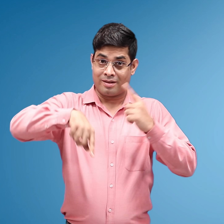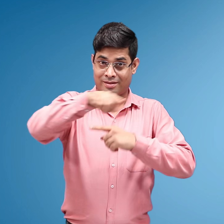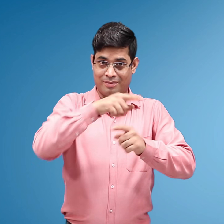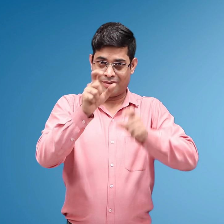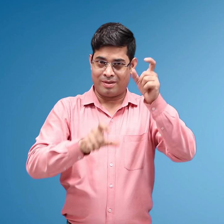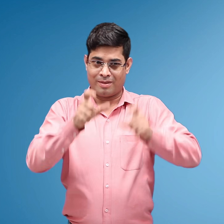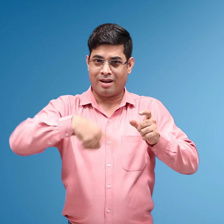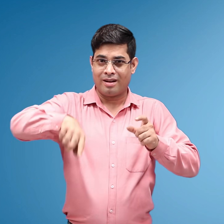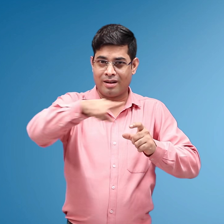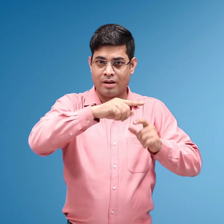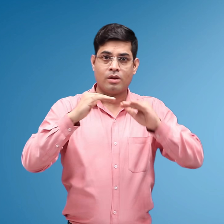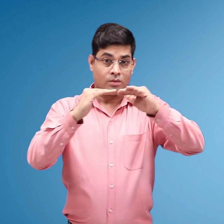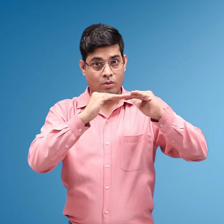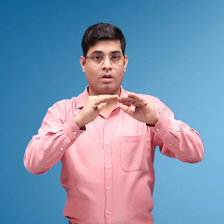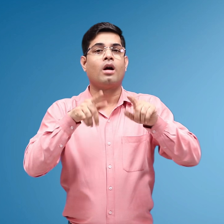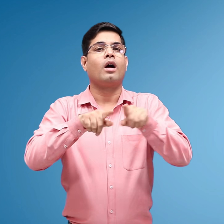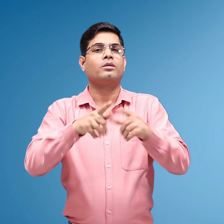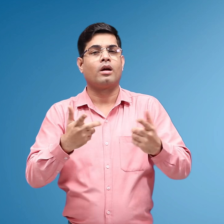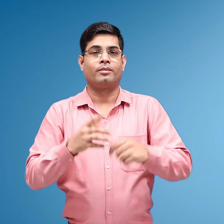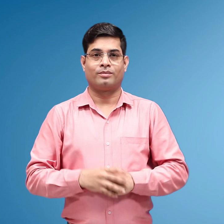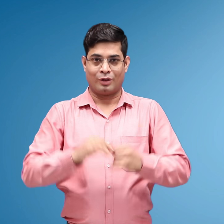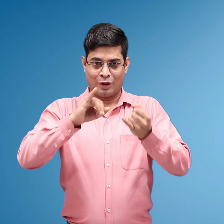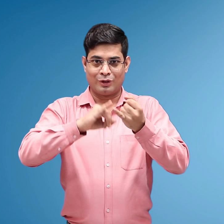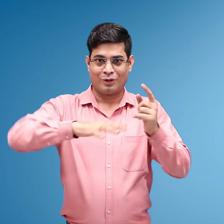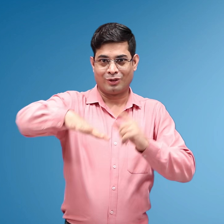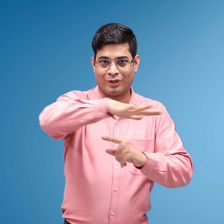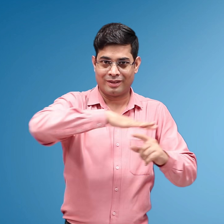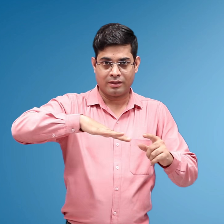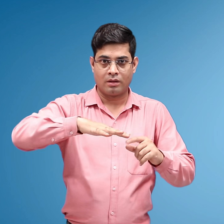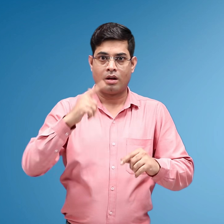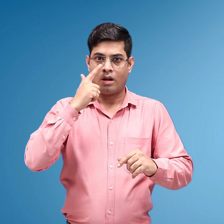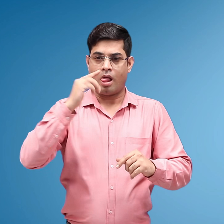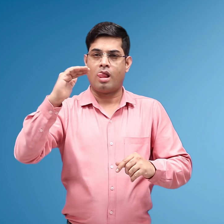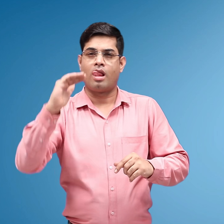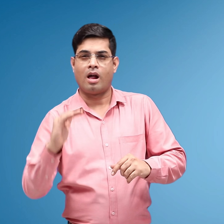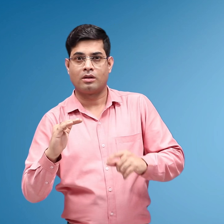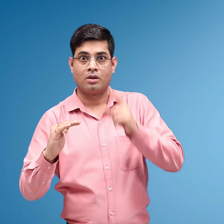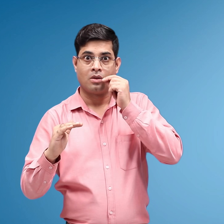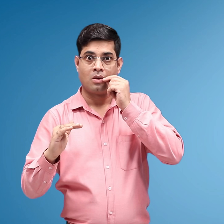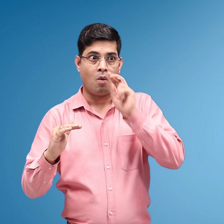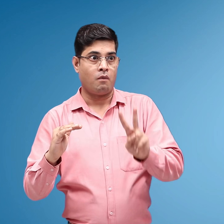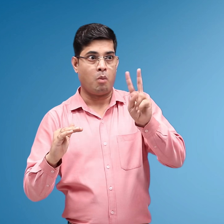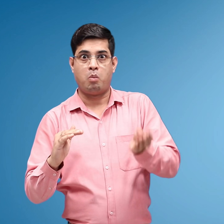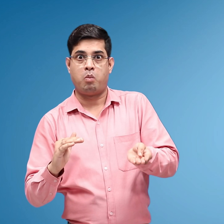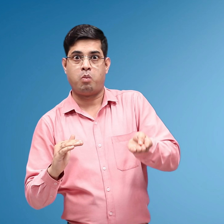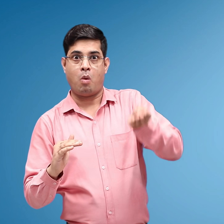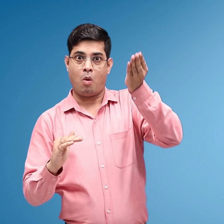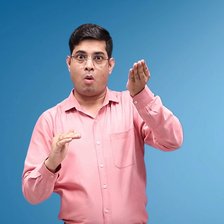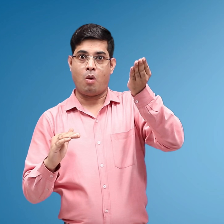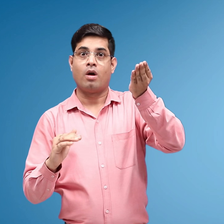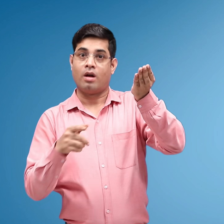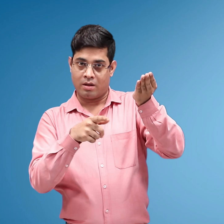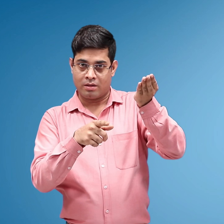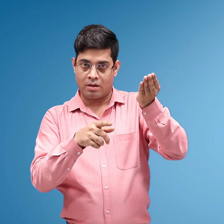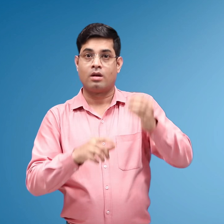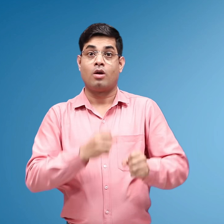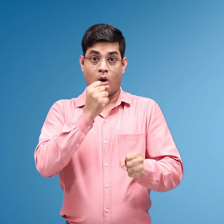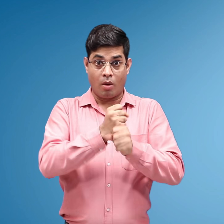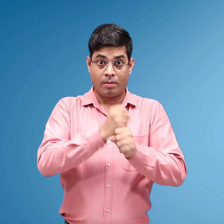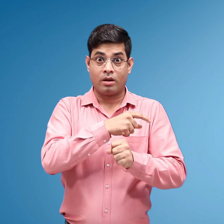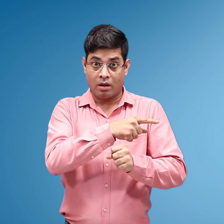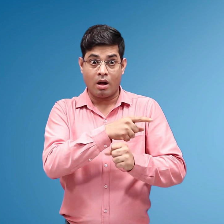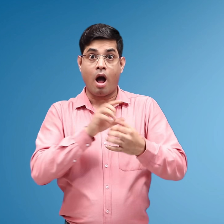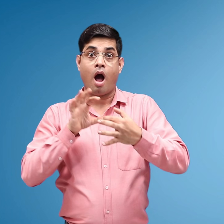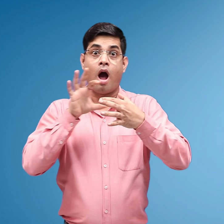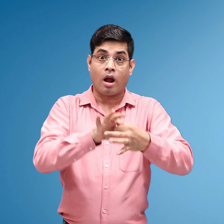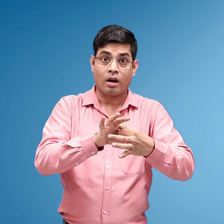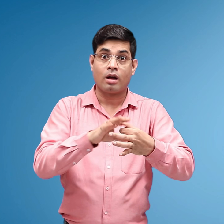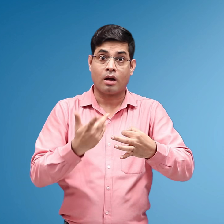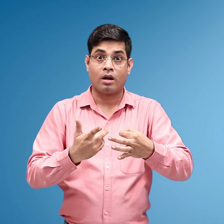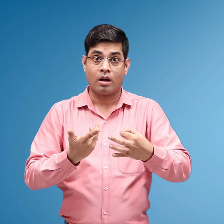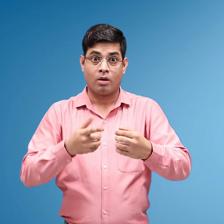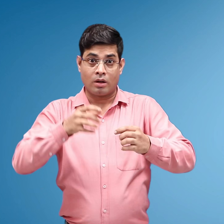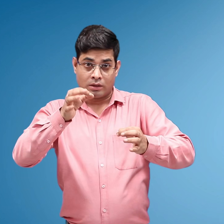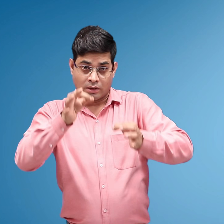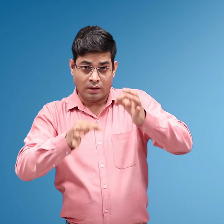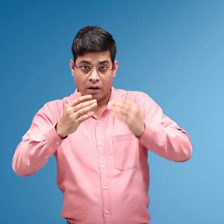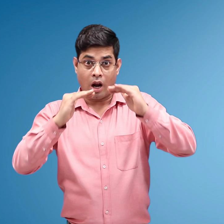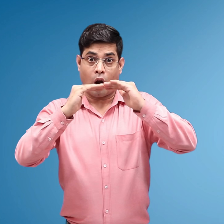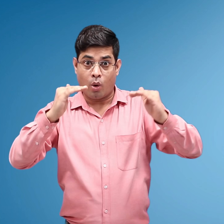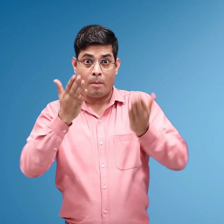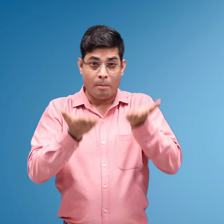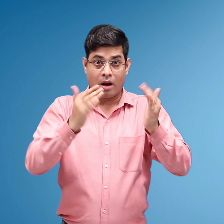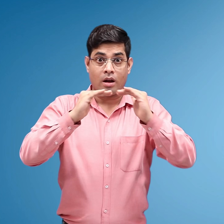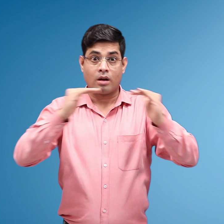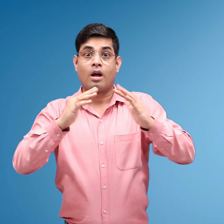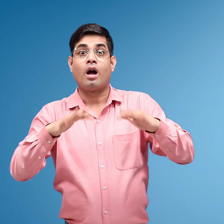For example, since society does not value boys and girls equally, the government steps in to promote justice by providing special provisions such as lowering fees.